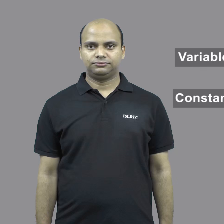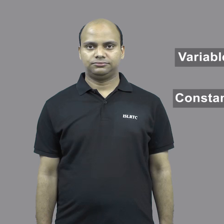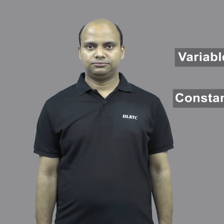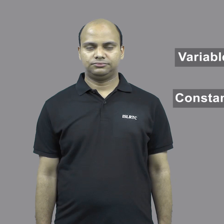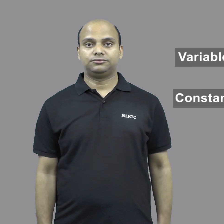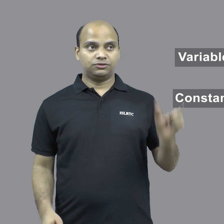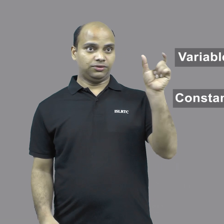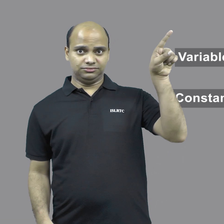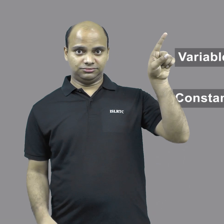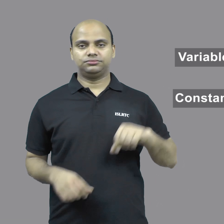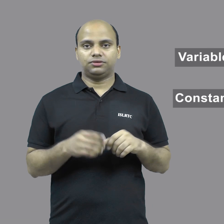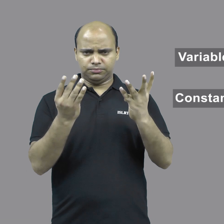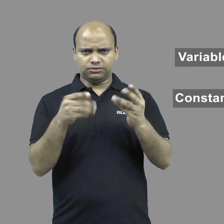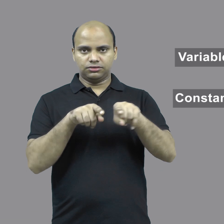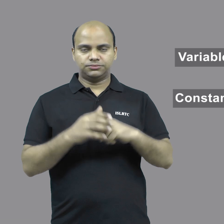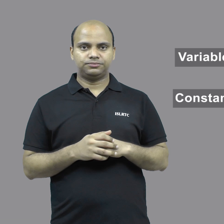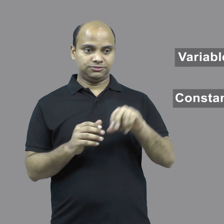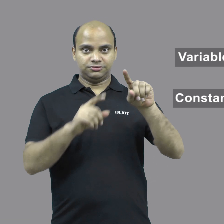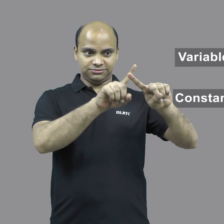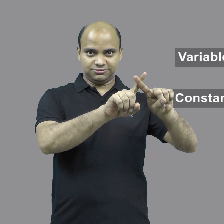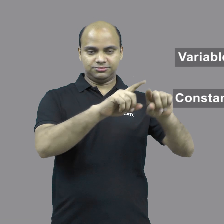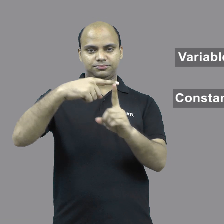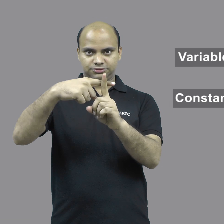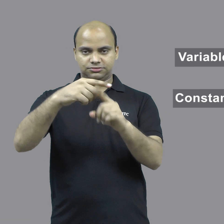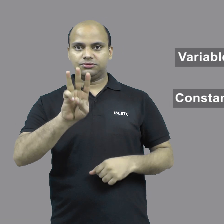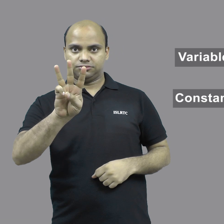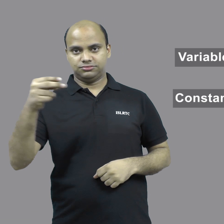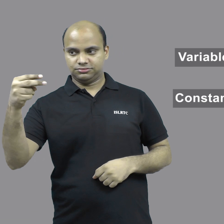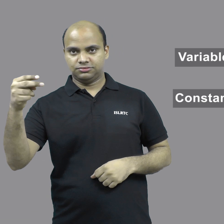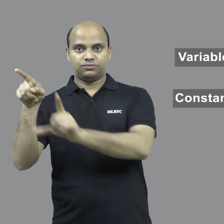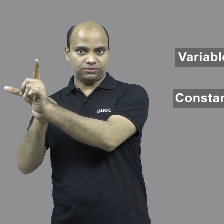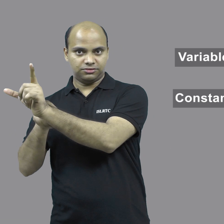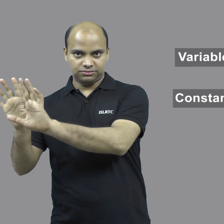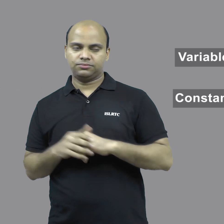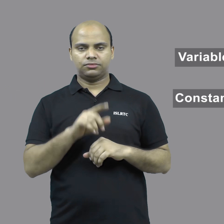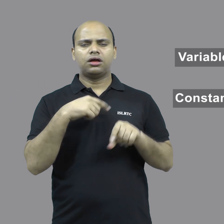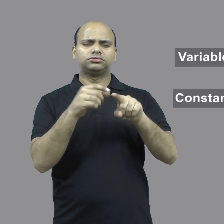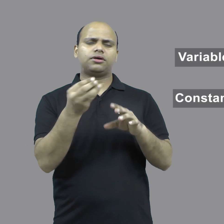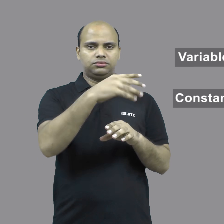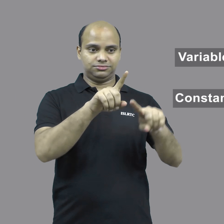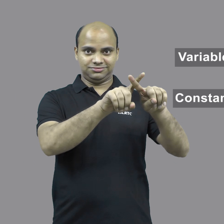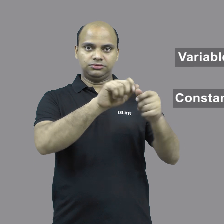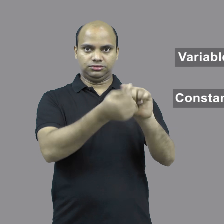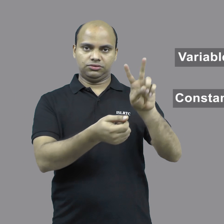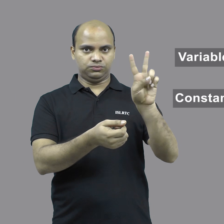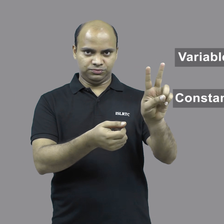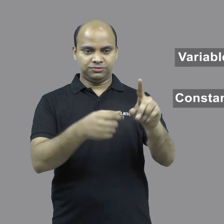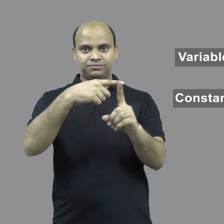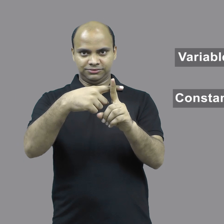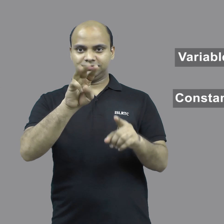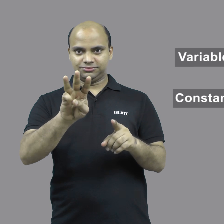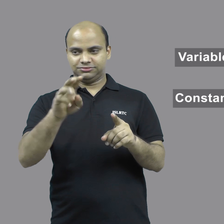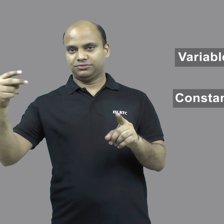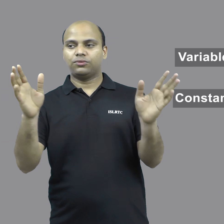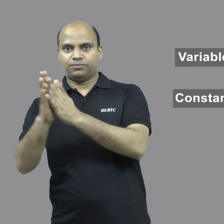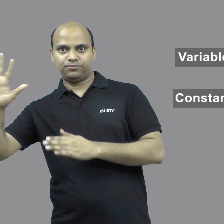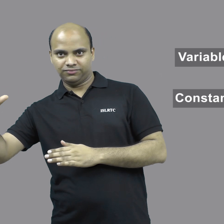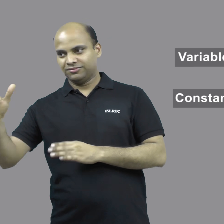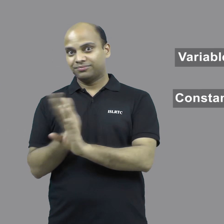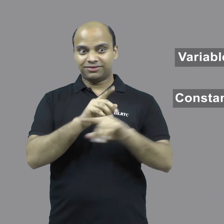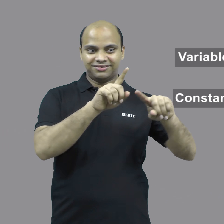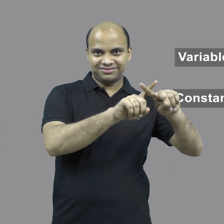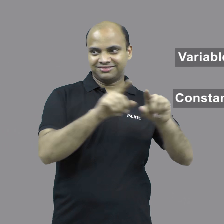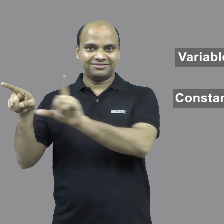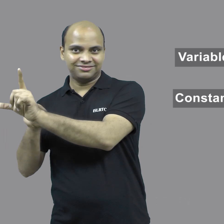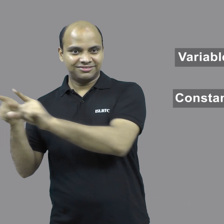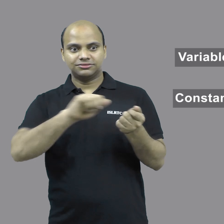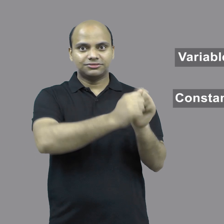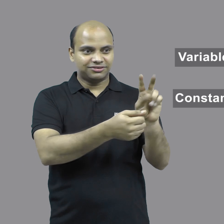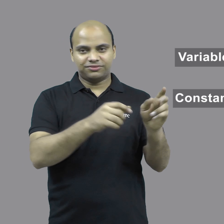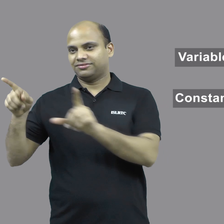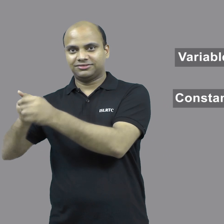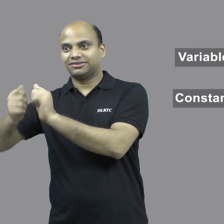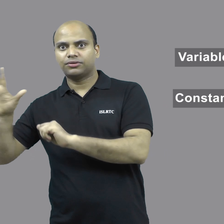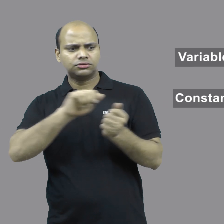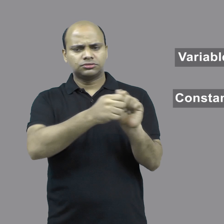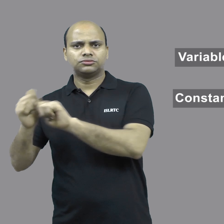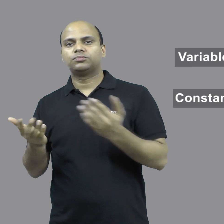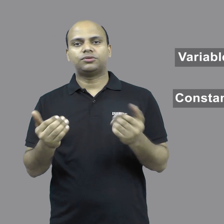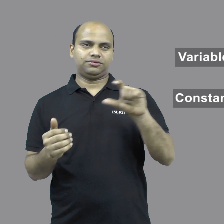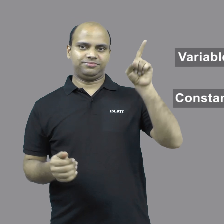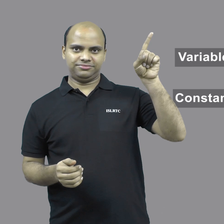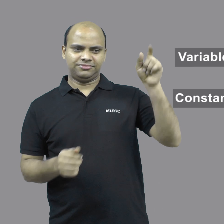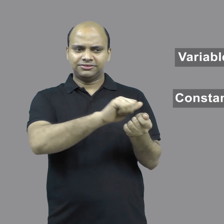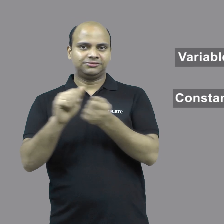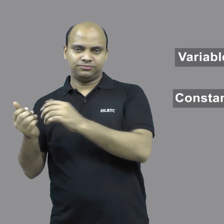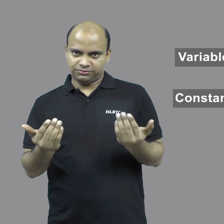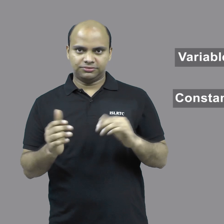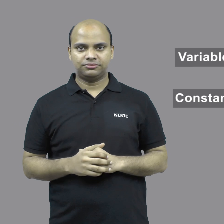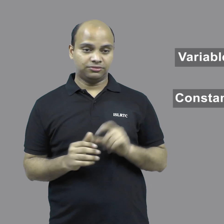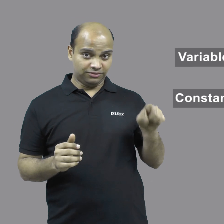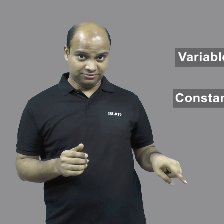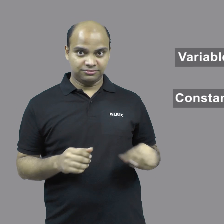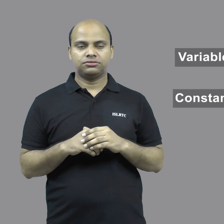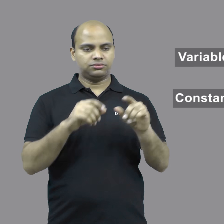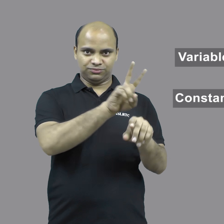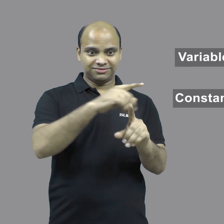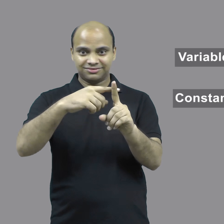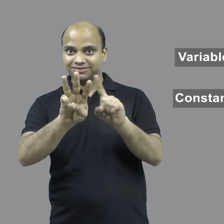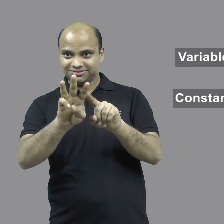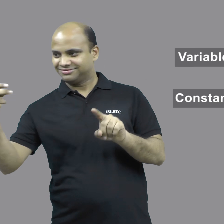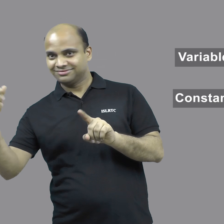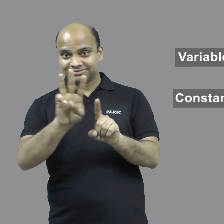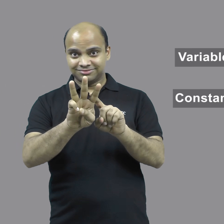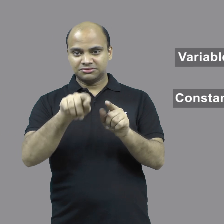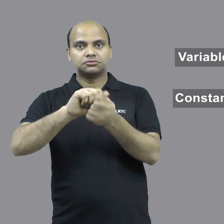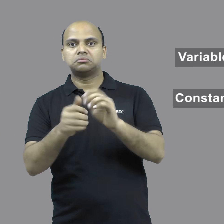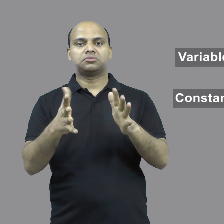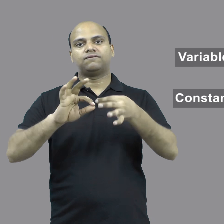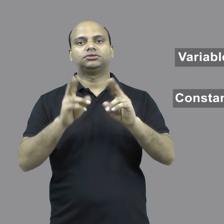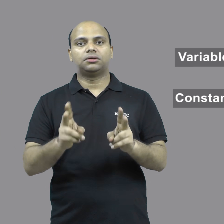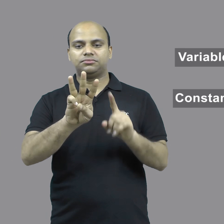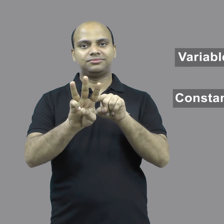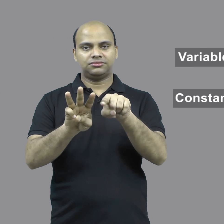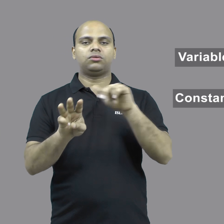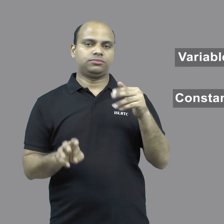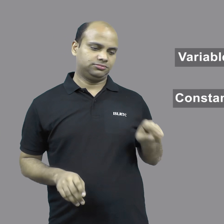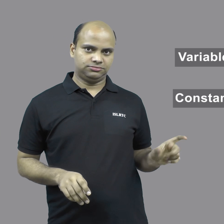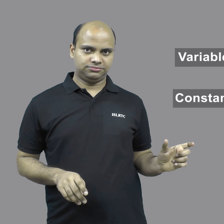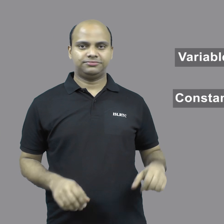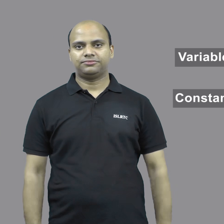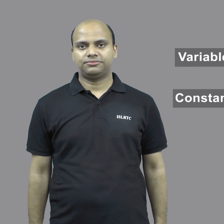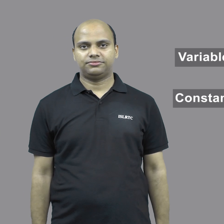Variables and Constants